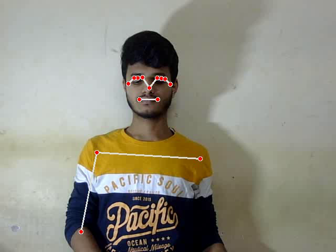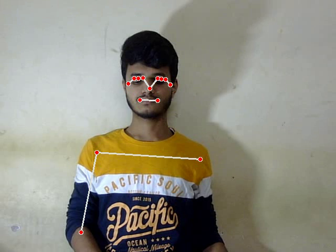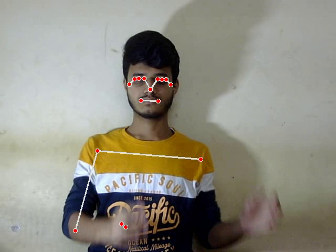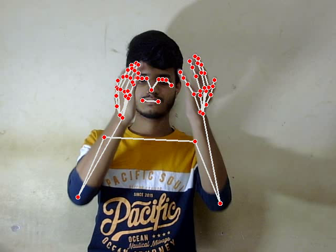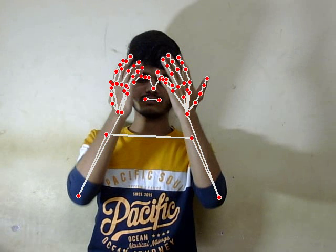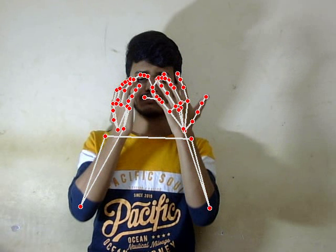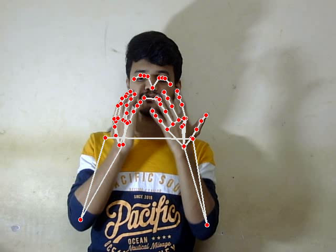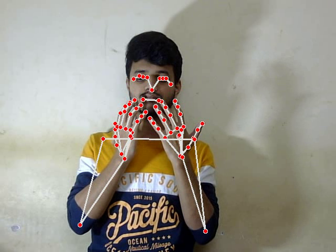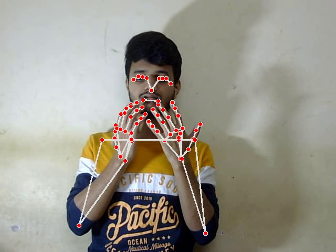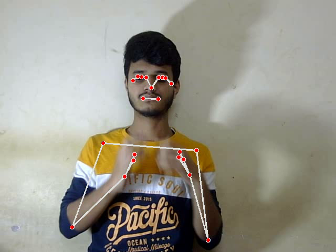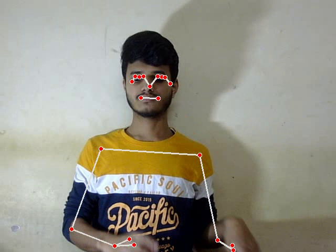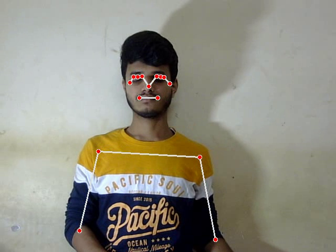sad